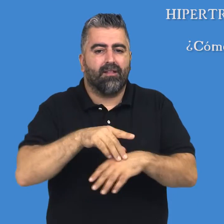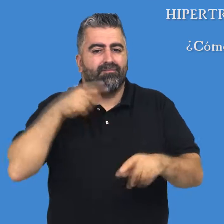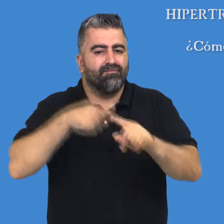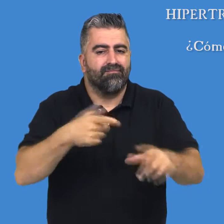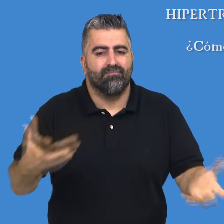objetivo